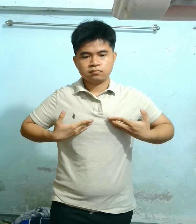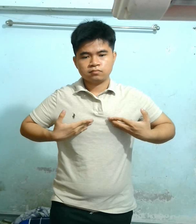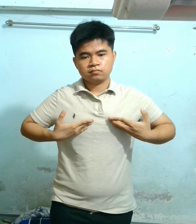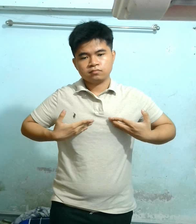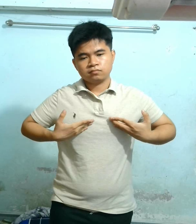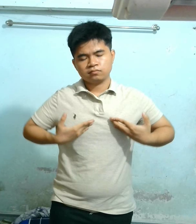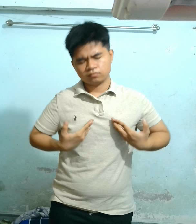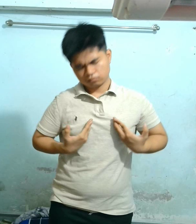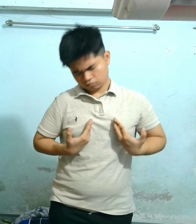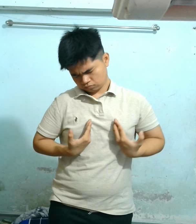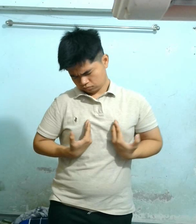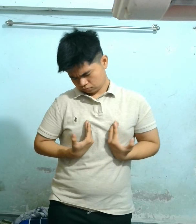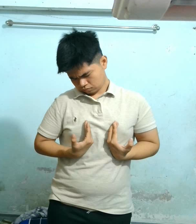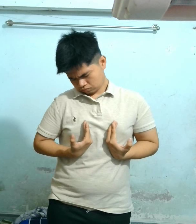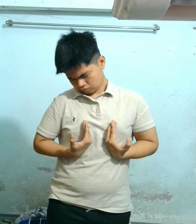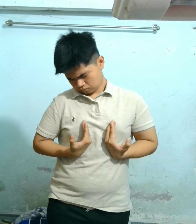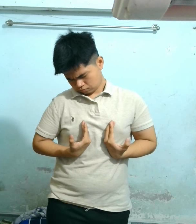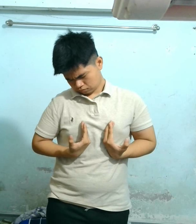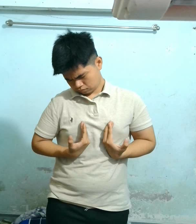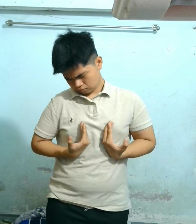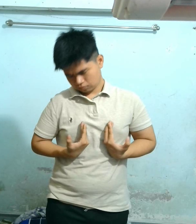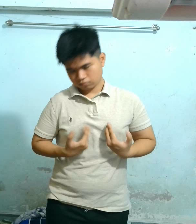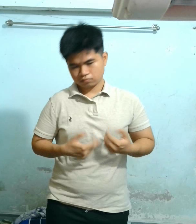met moi